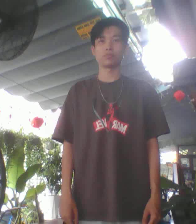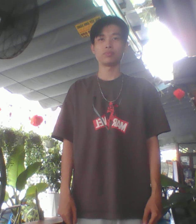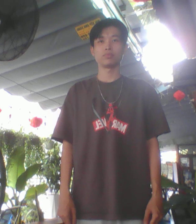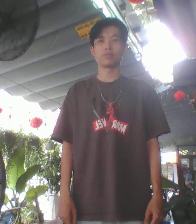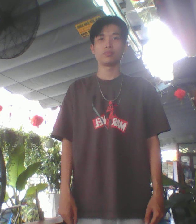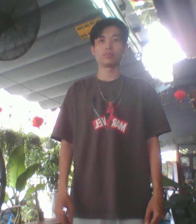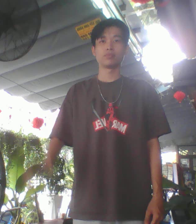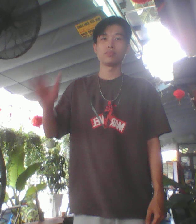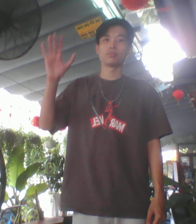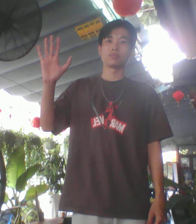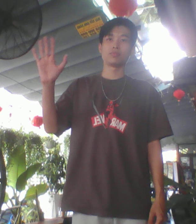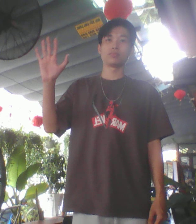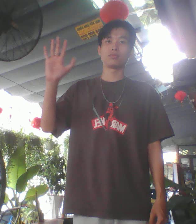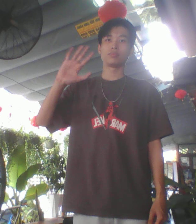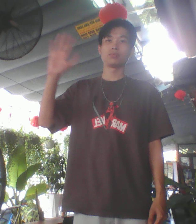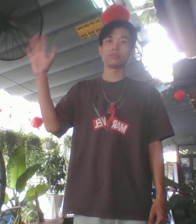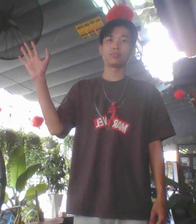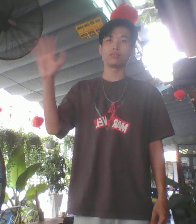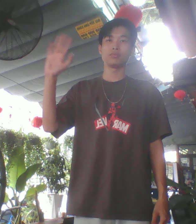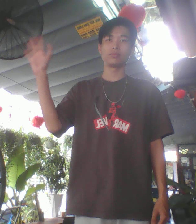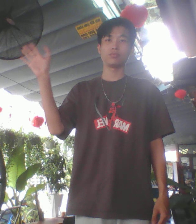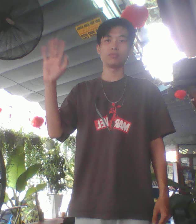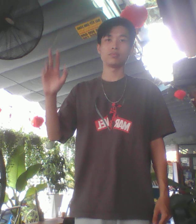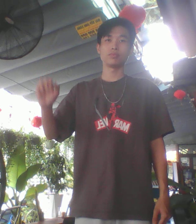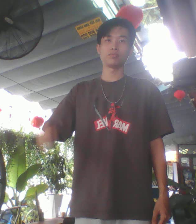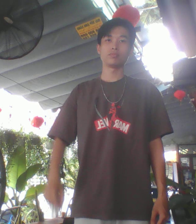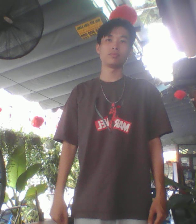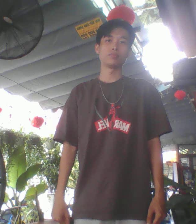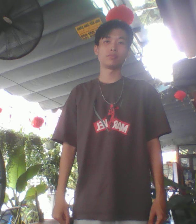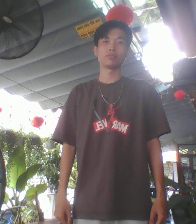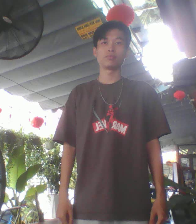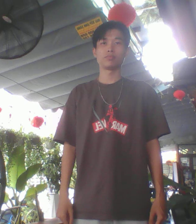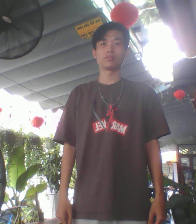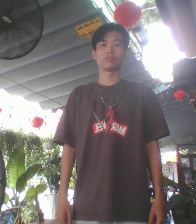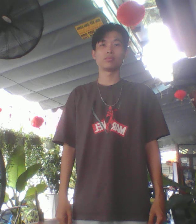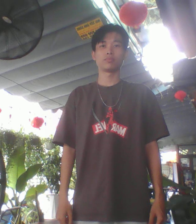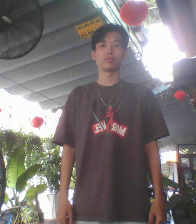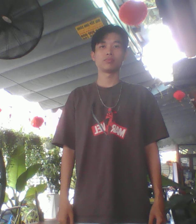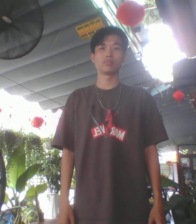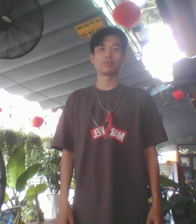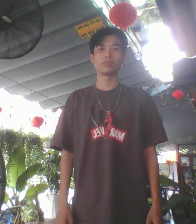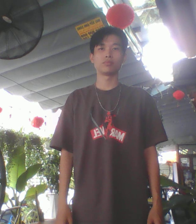xin chào